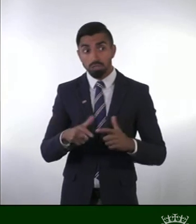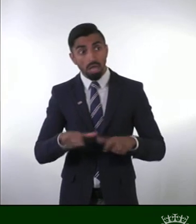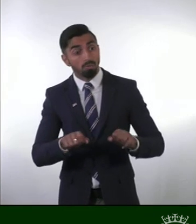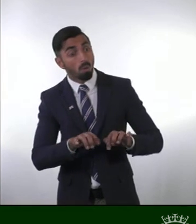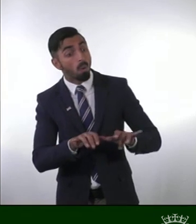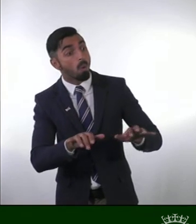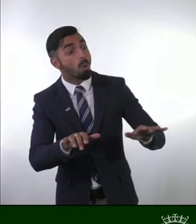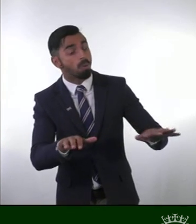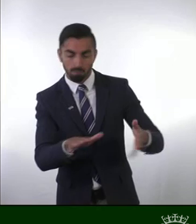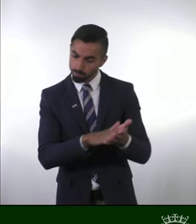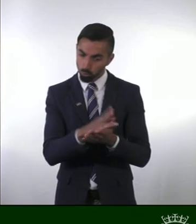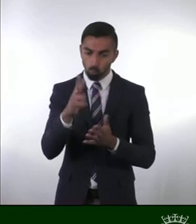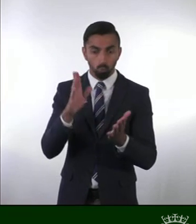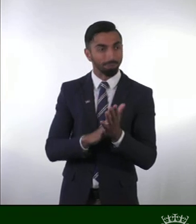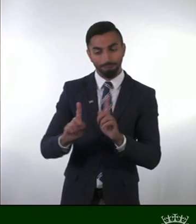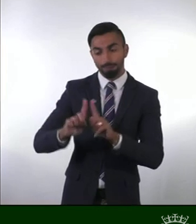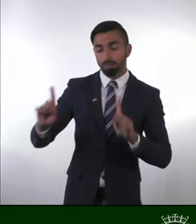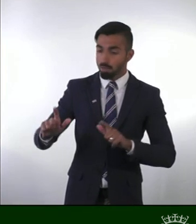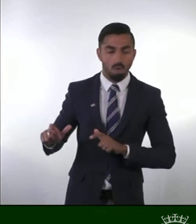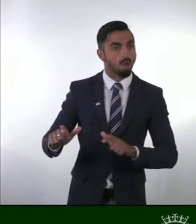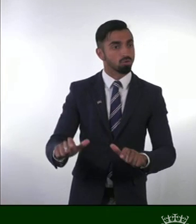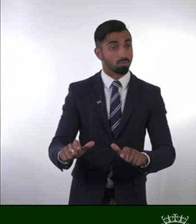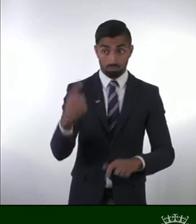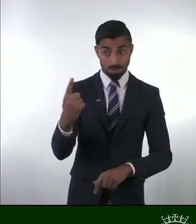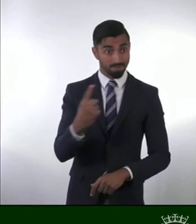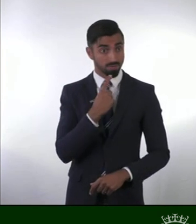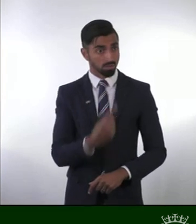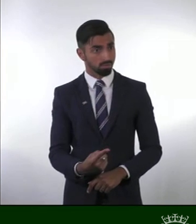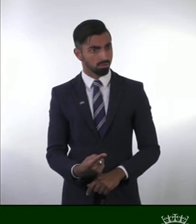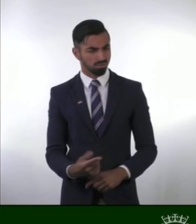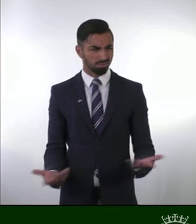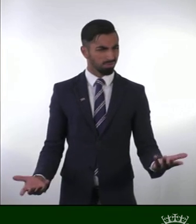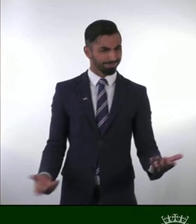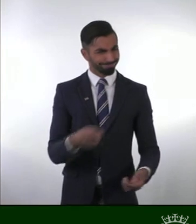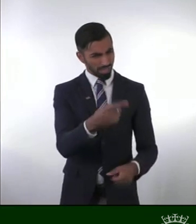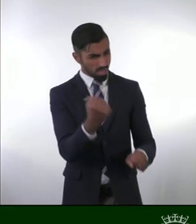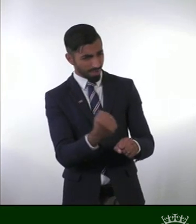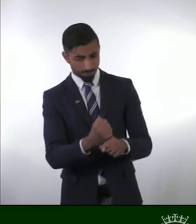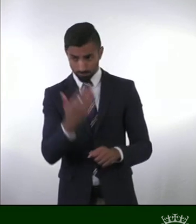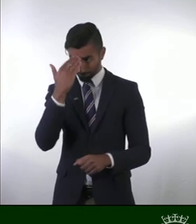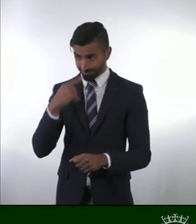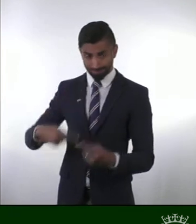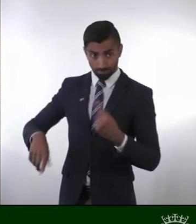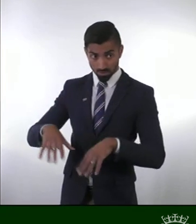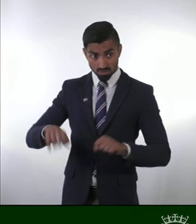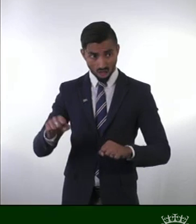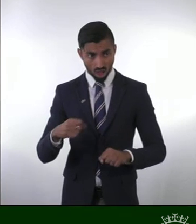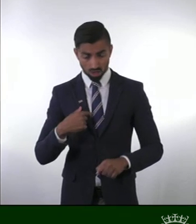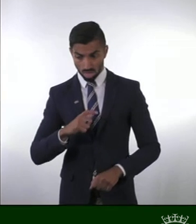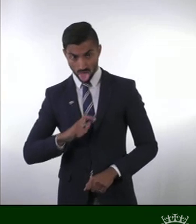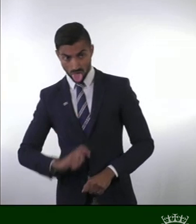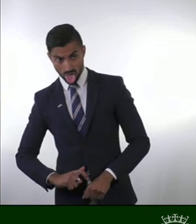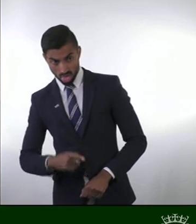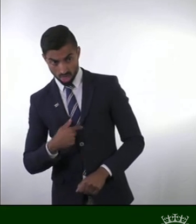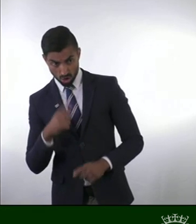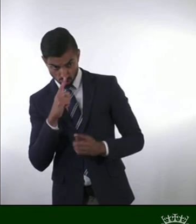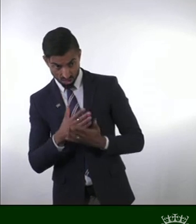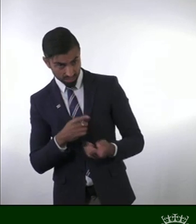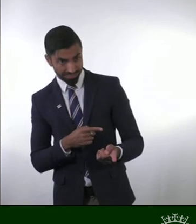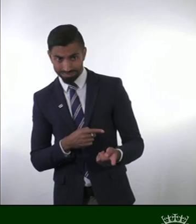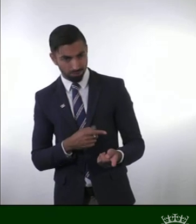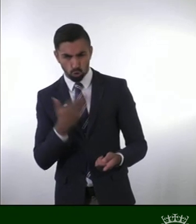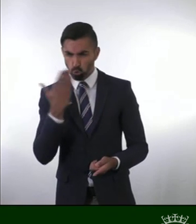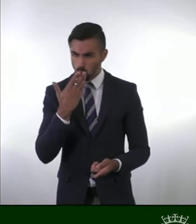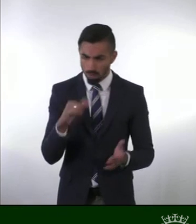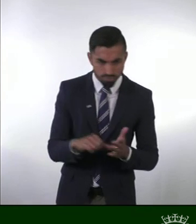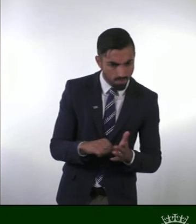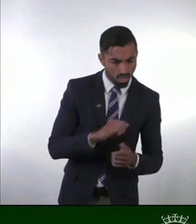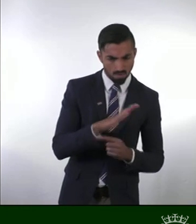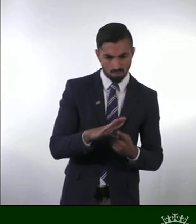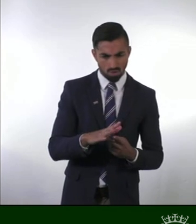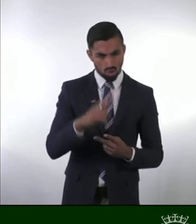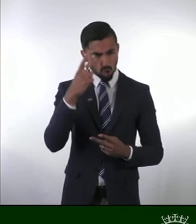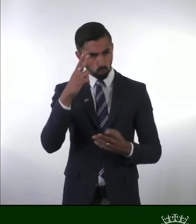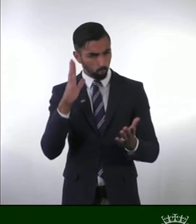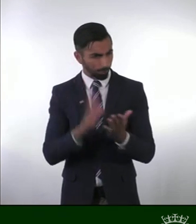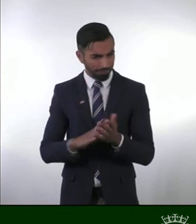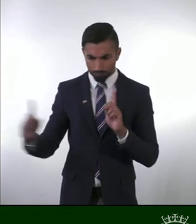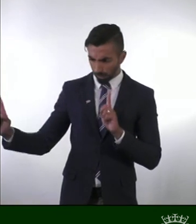People are losing confidence in this Government: a U-turn on schools; a shambolic roll-out of quarantine measures; and now looking to reduce the 2 metre rule far too soon.